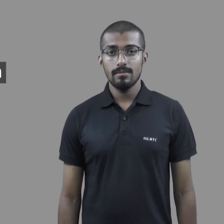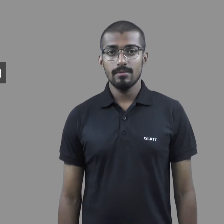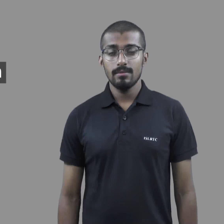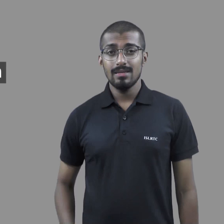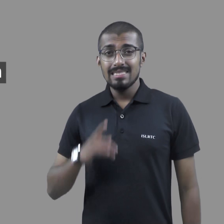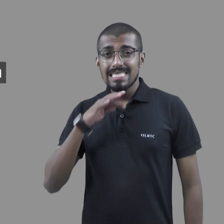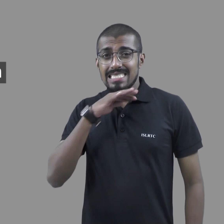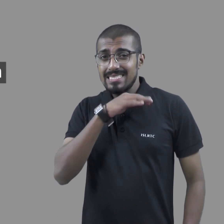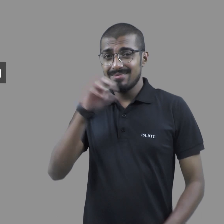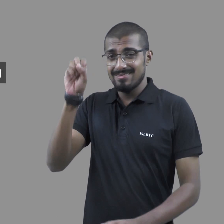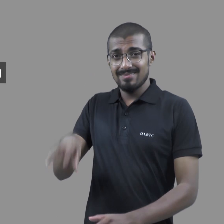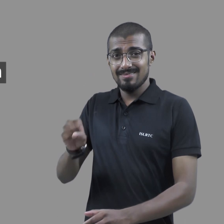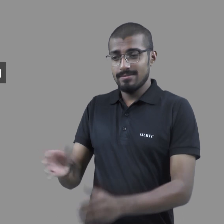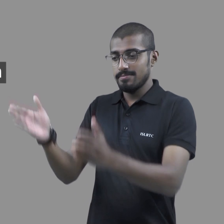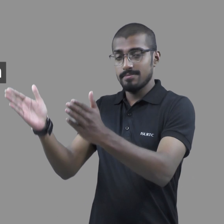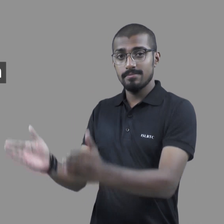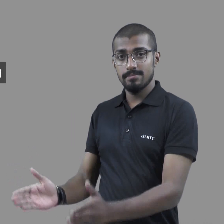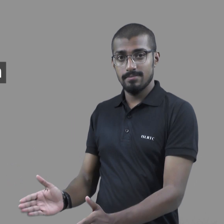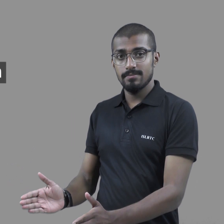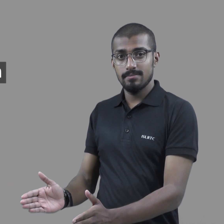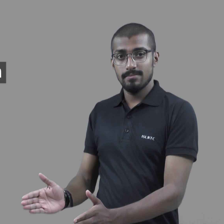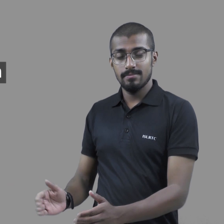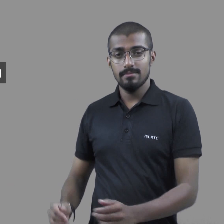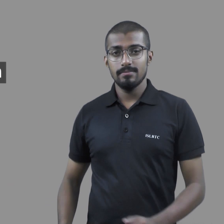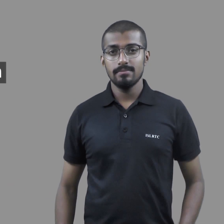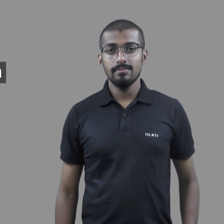Dustbin